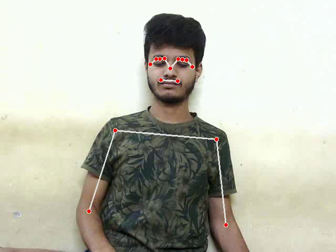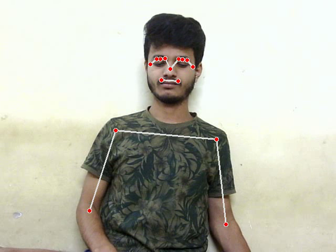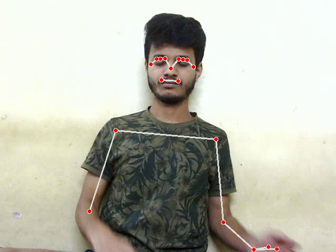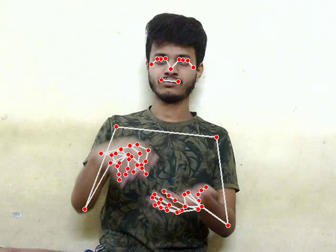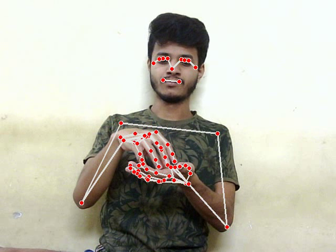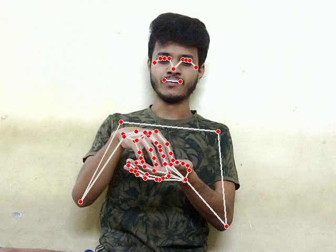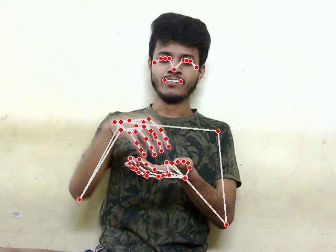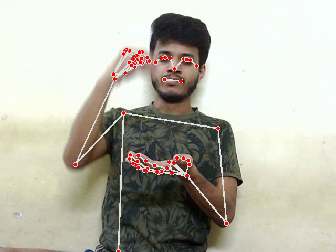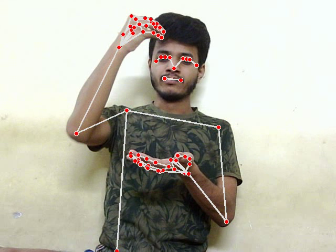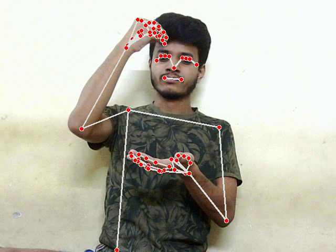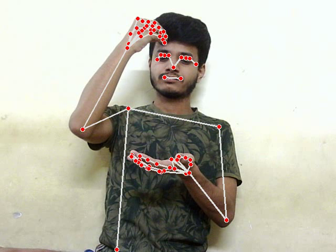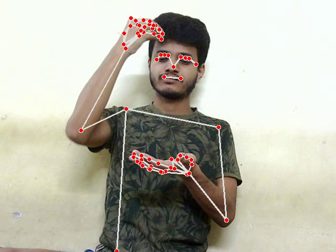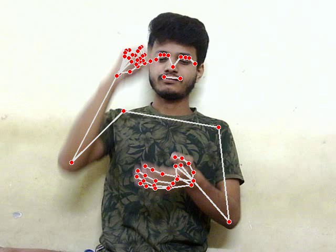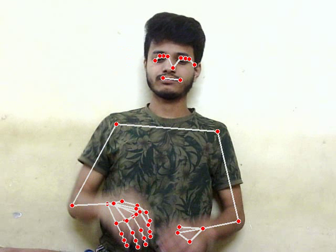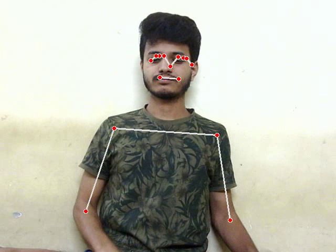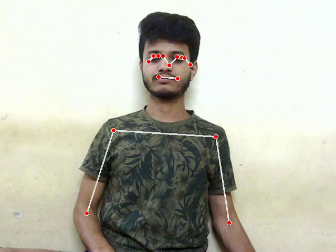learn